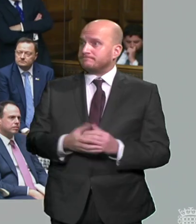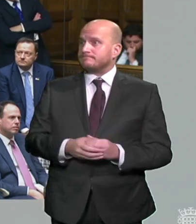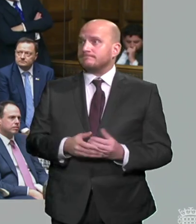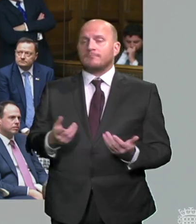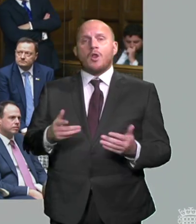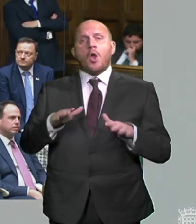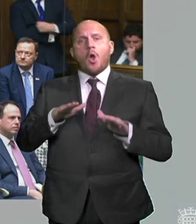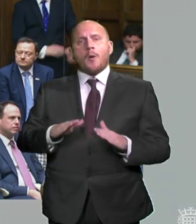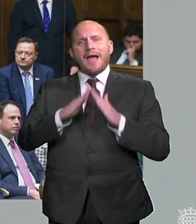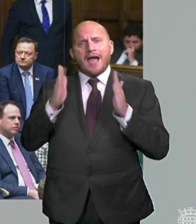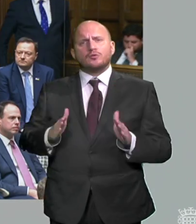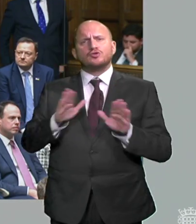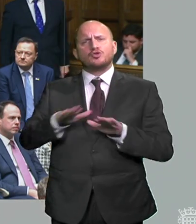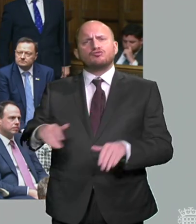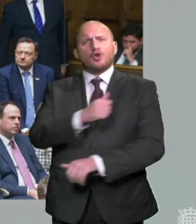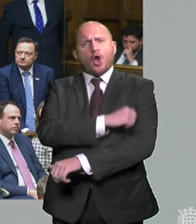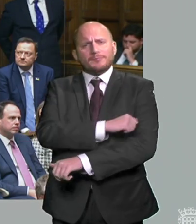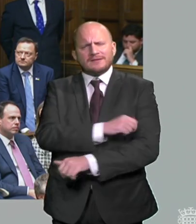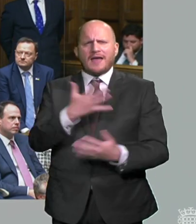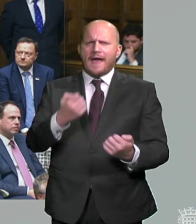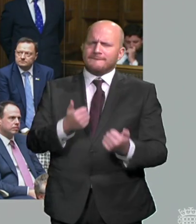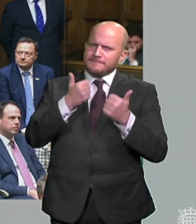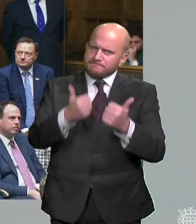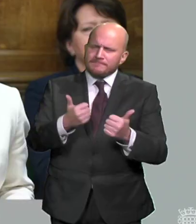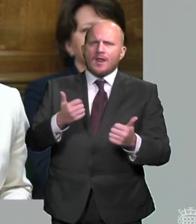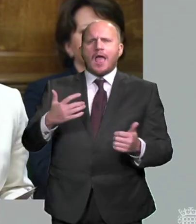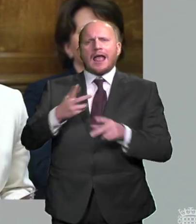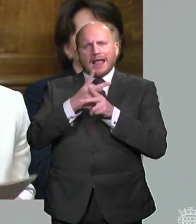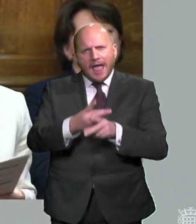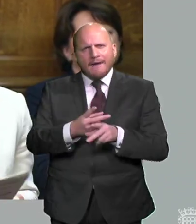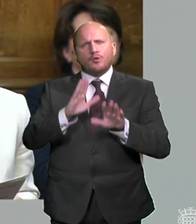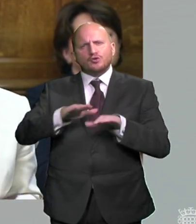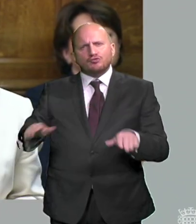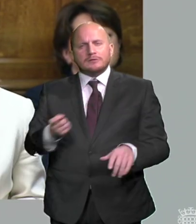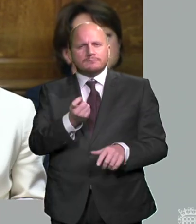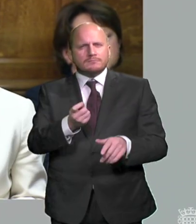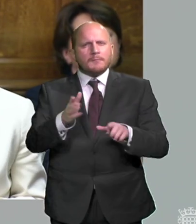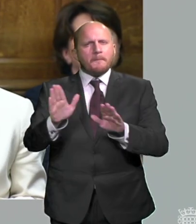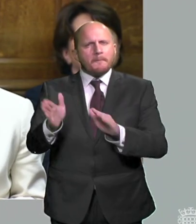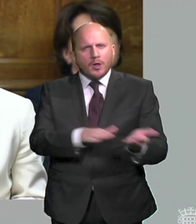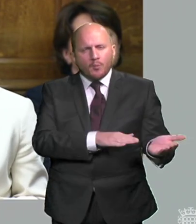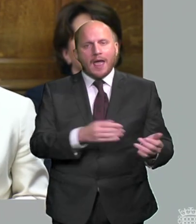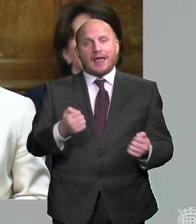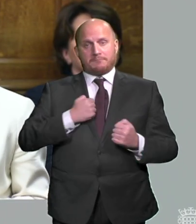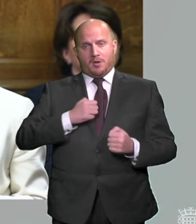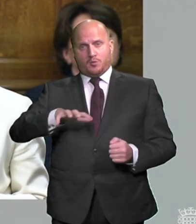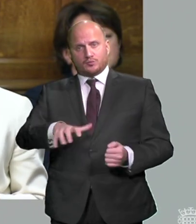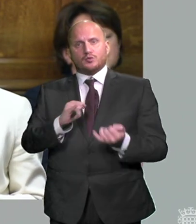Hope House Children’s Hospice provides dedicated end-of-life care to children from Telford and across Shropshire.